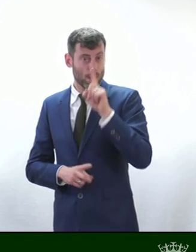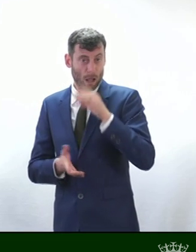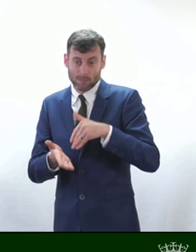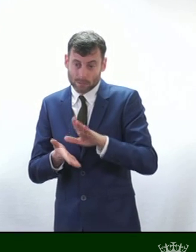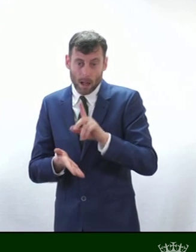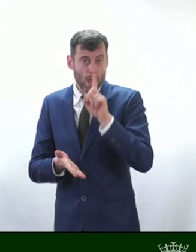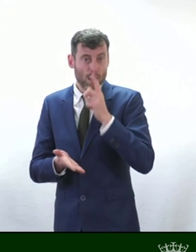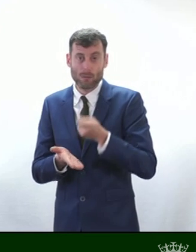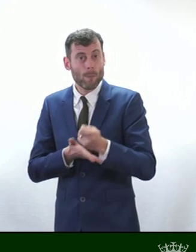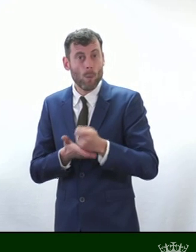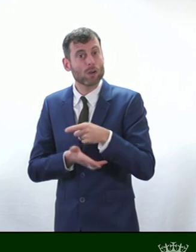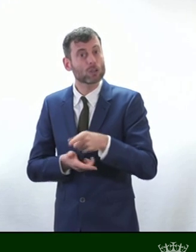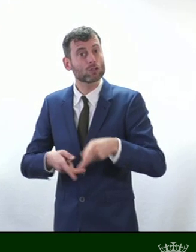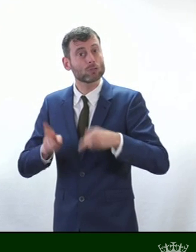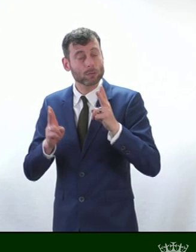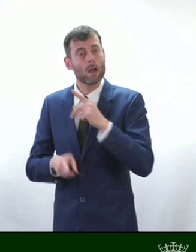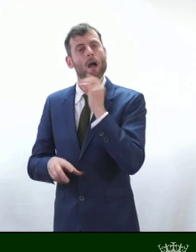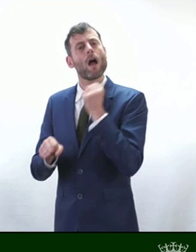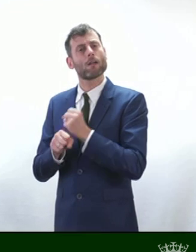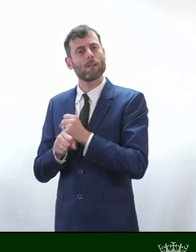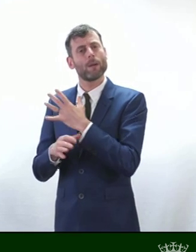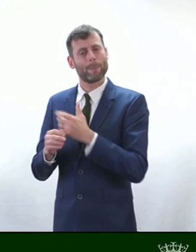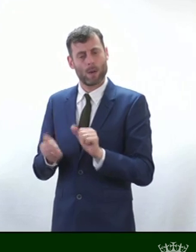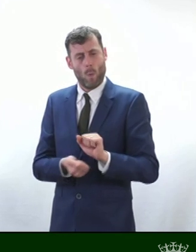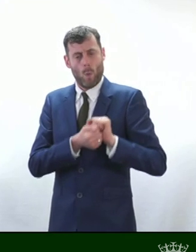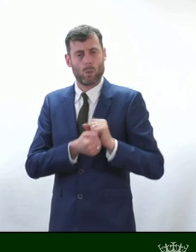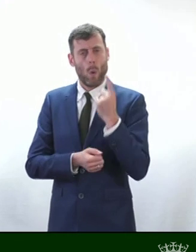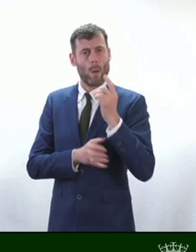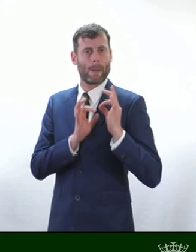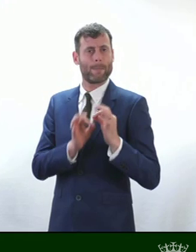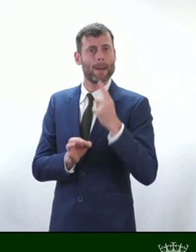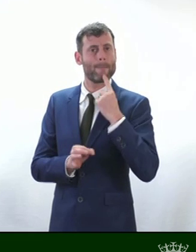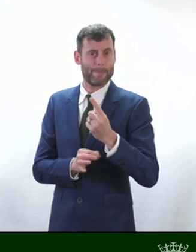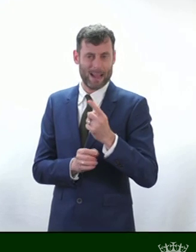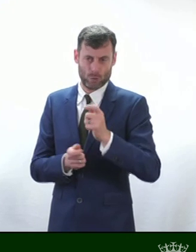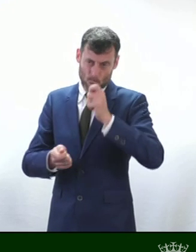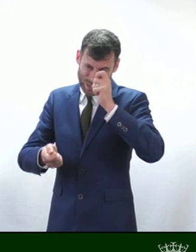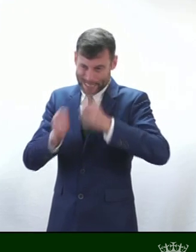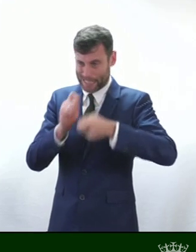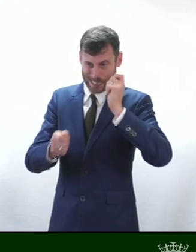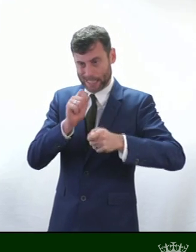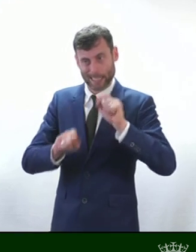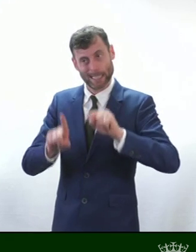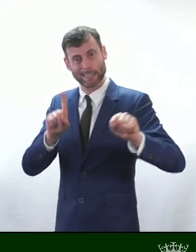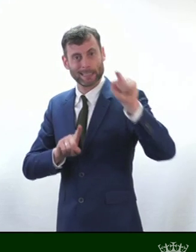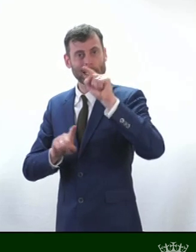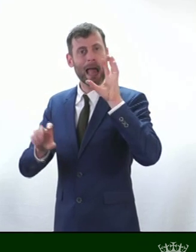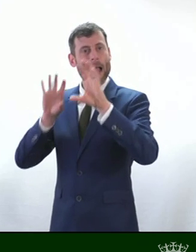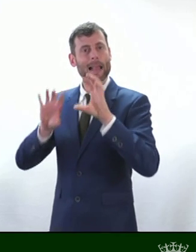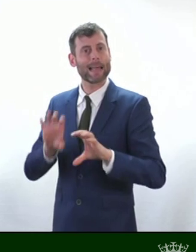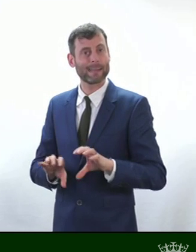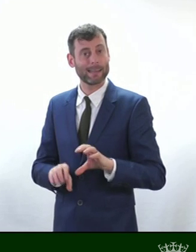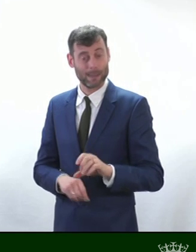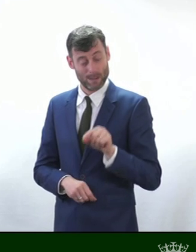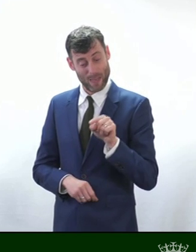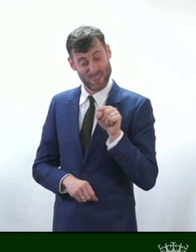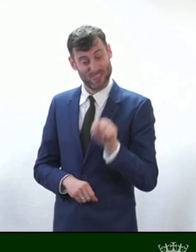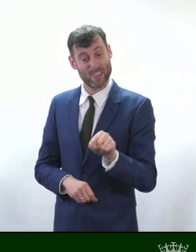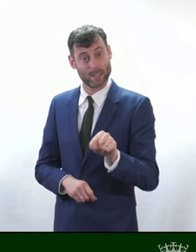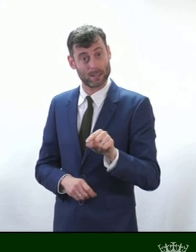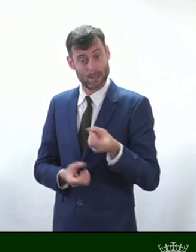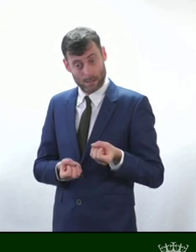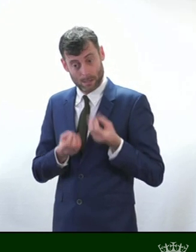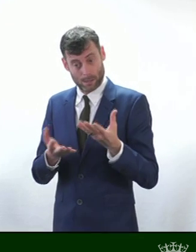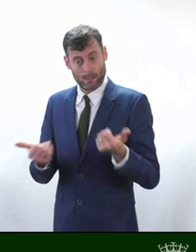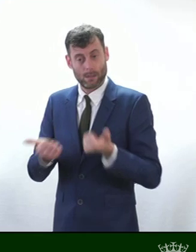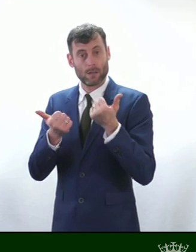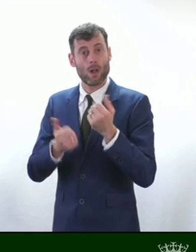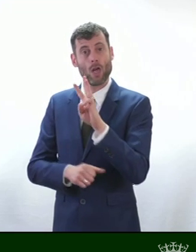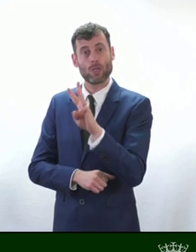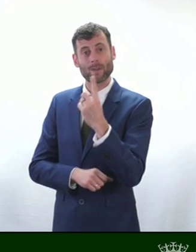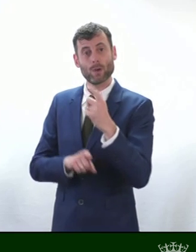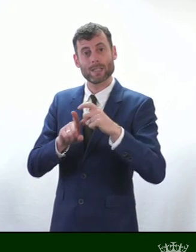The Government rightly set aside a billion pounds towards the remediation of non-aluminium composite material cladding, but that expires on 31 December this year.